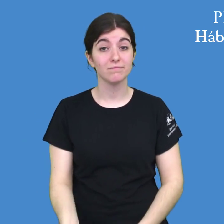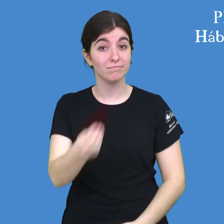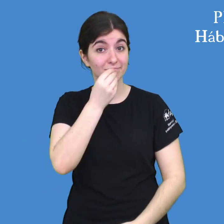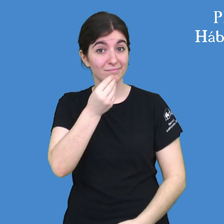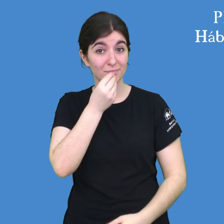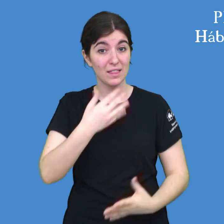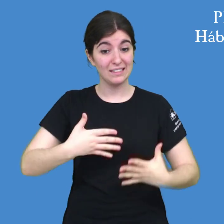comer